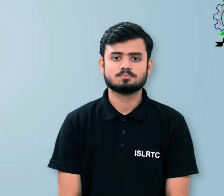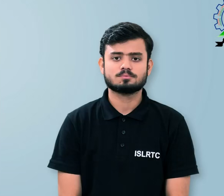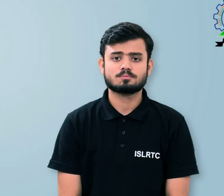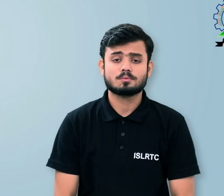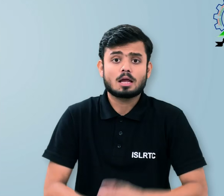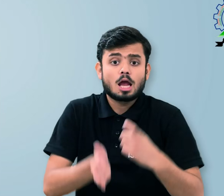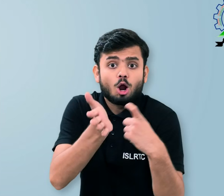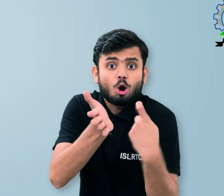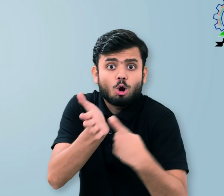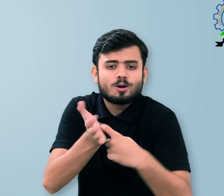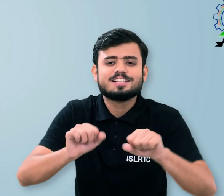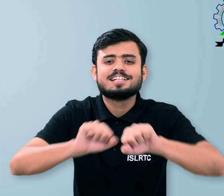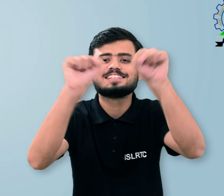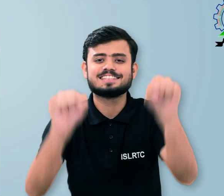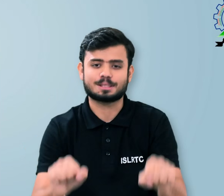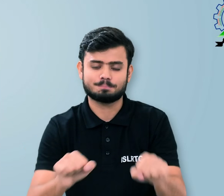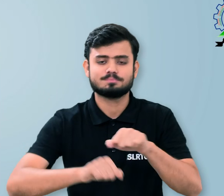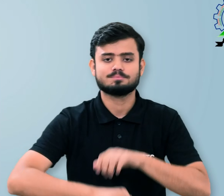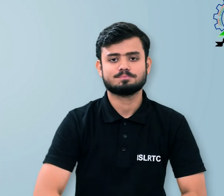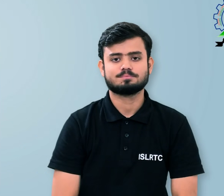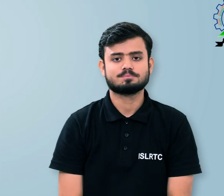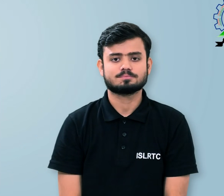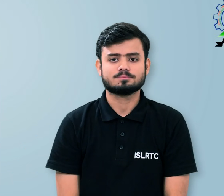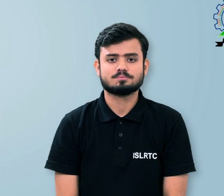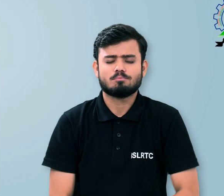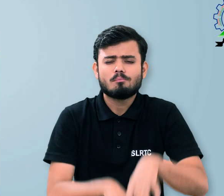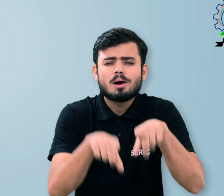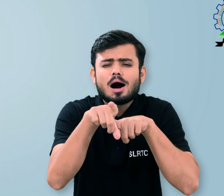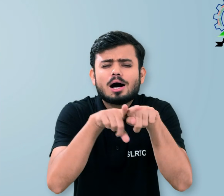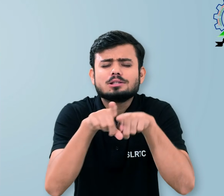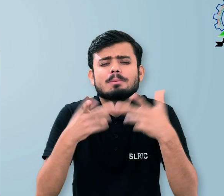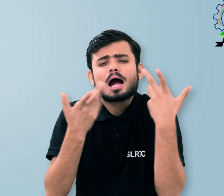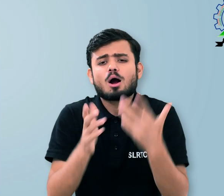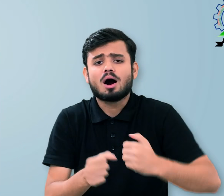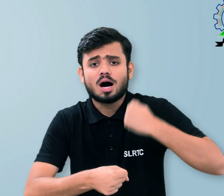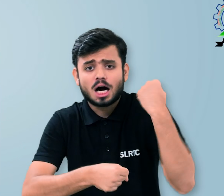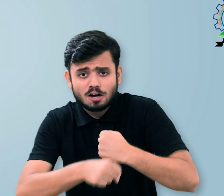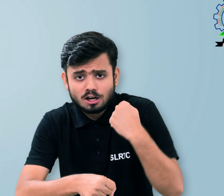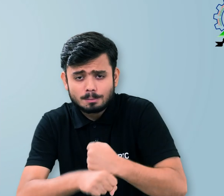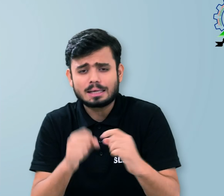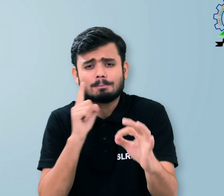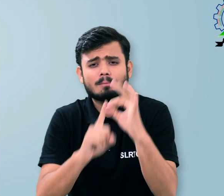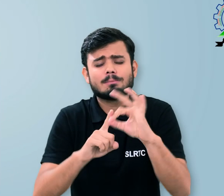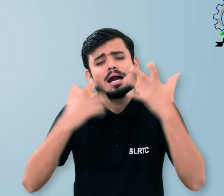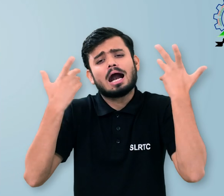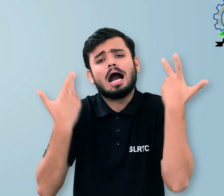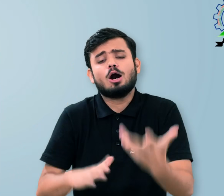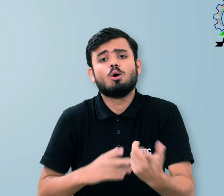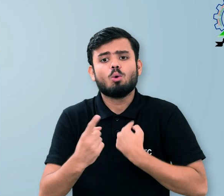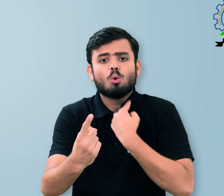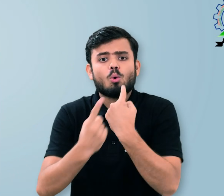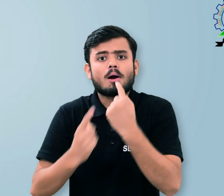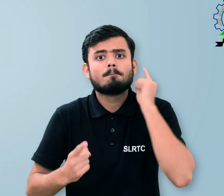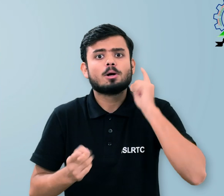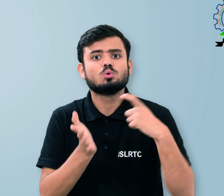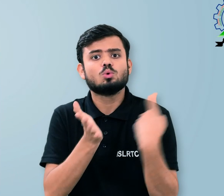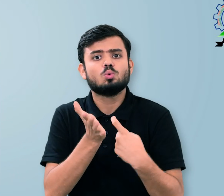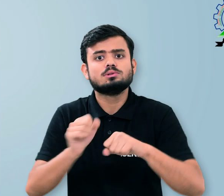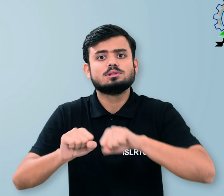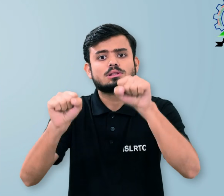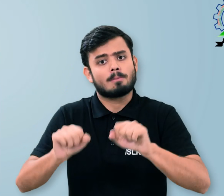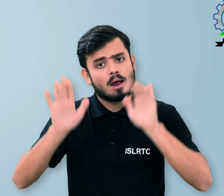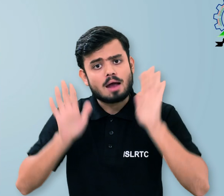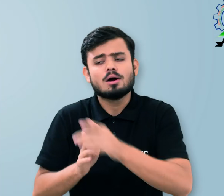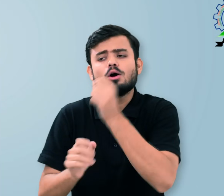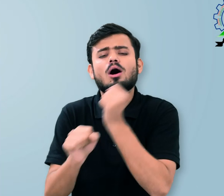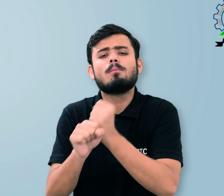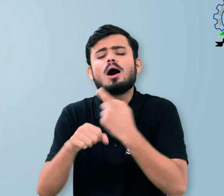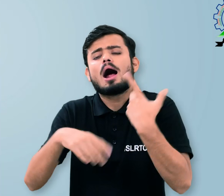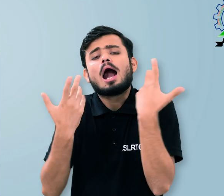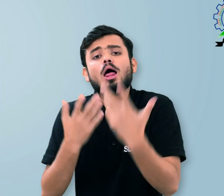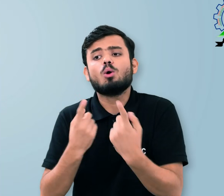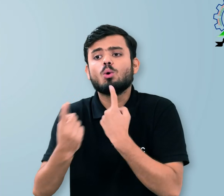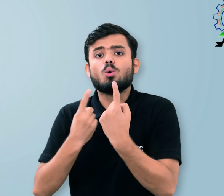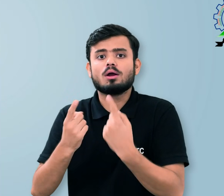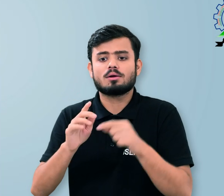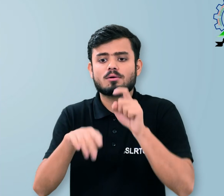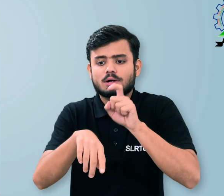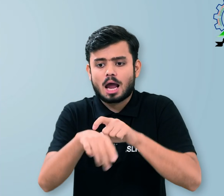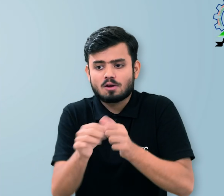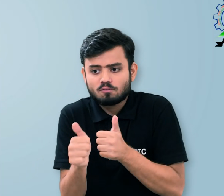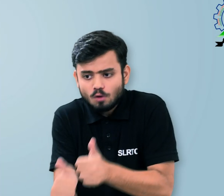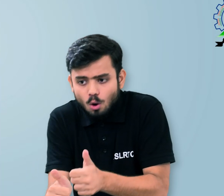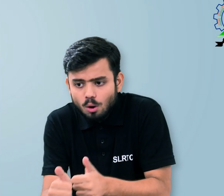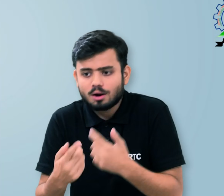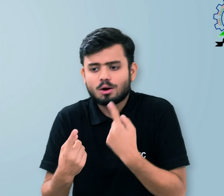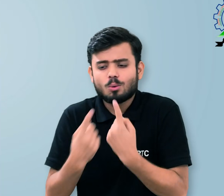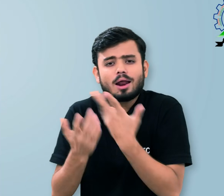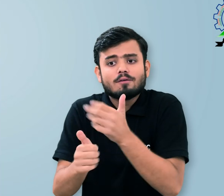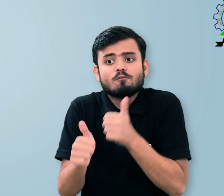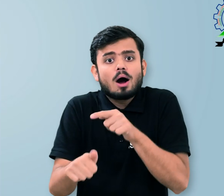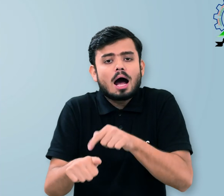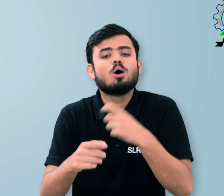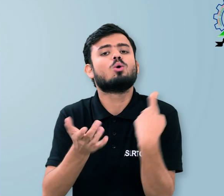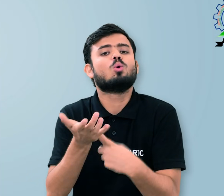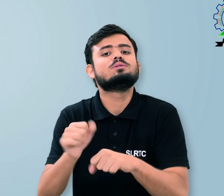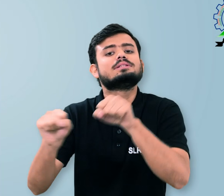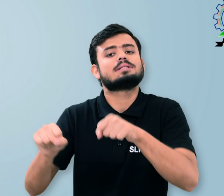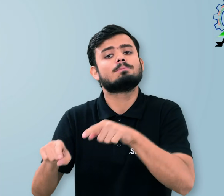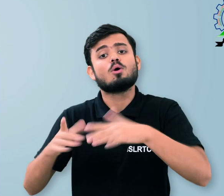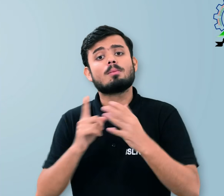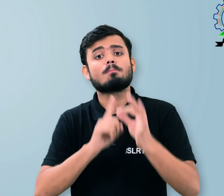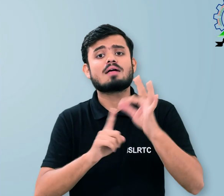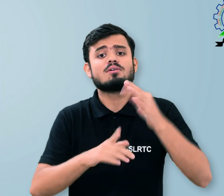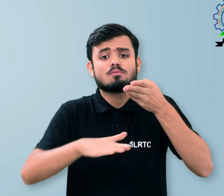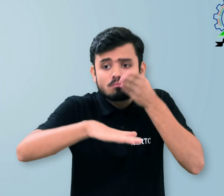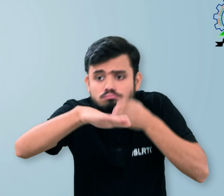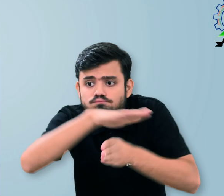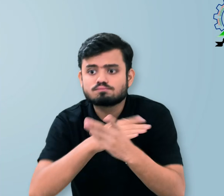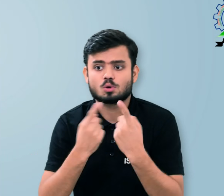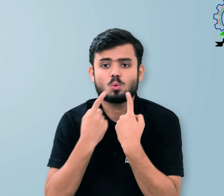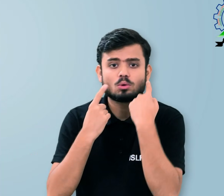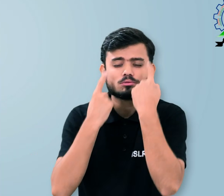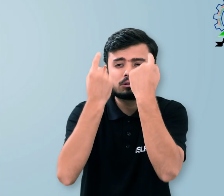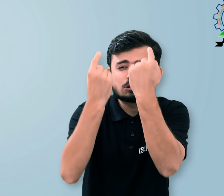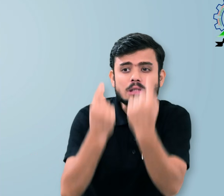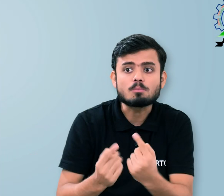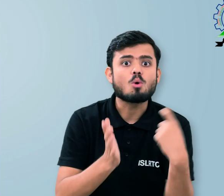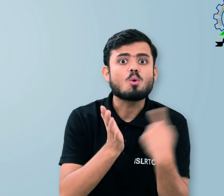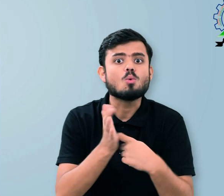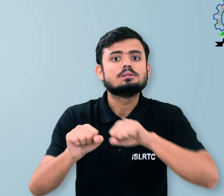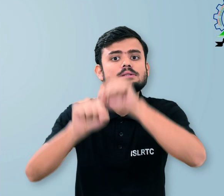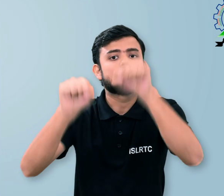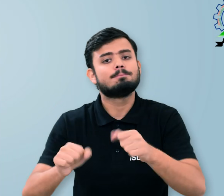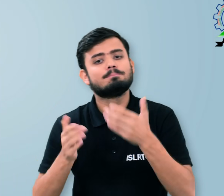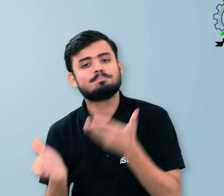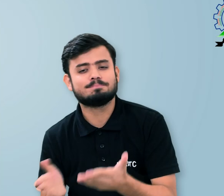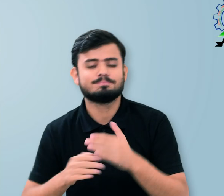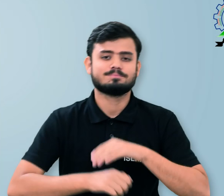Regulation A rule or directive made and maintained by an authority.